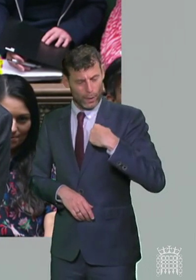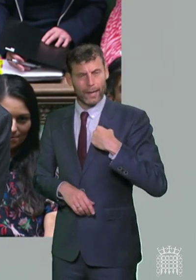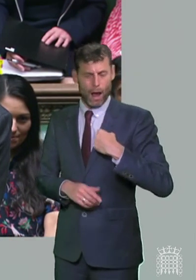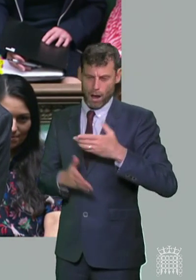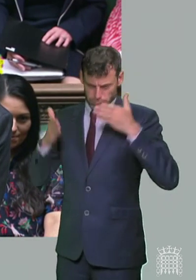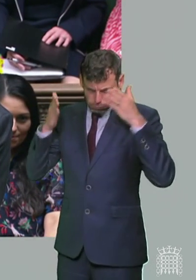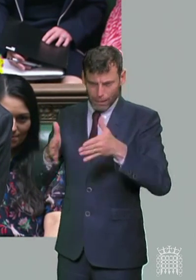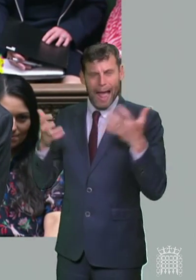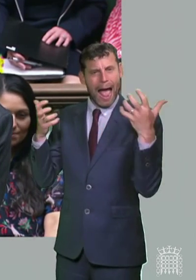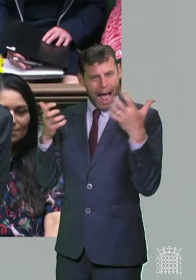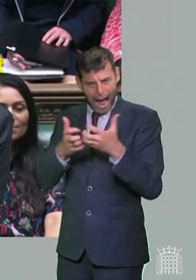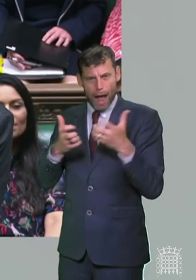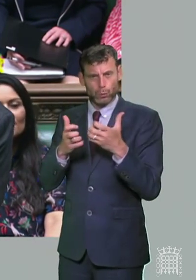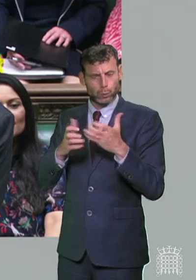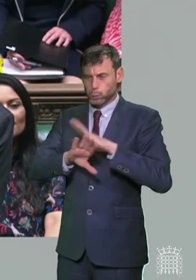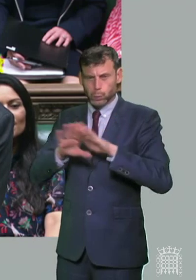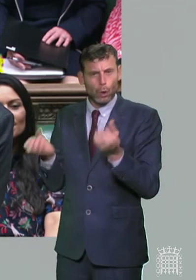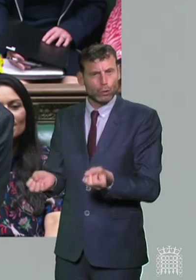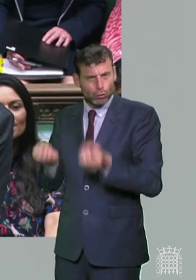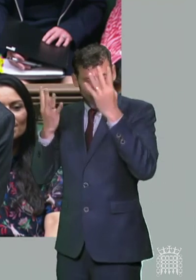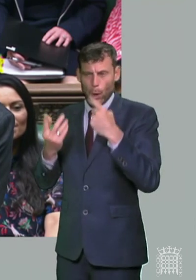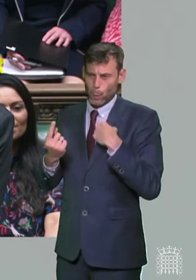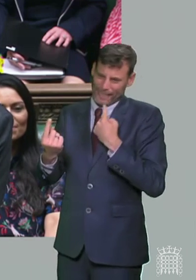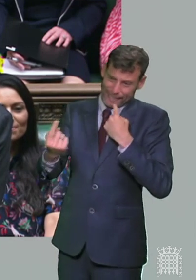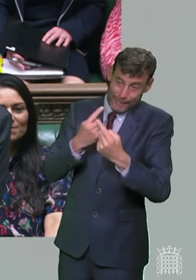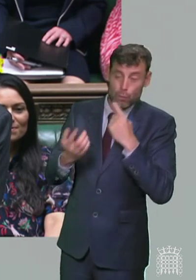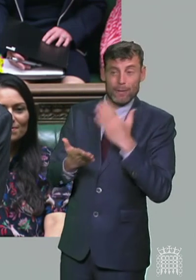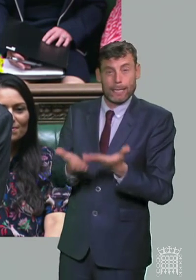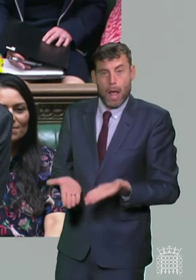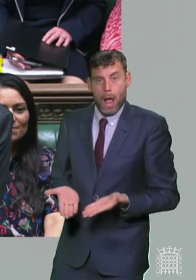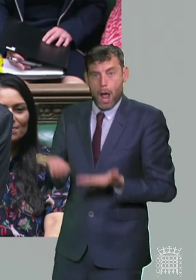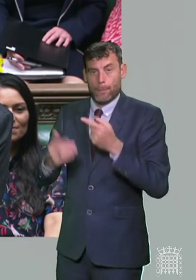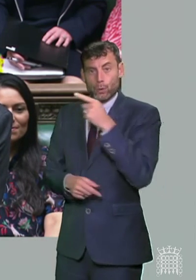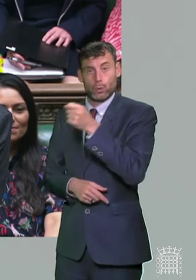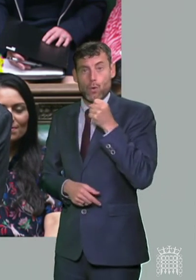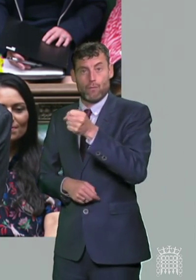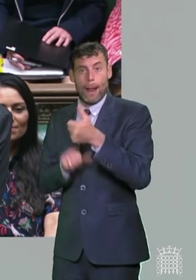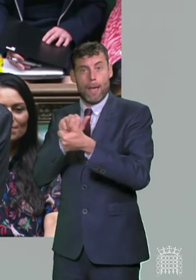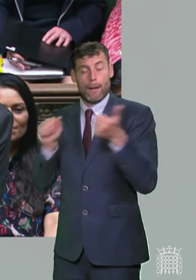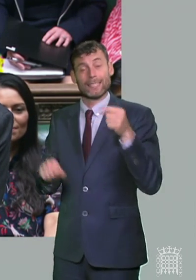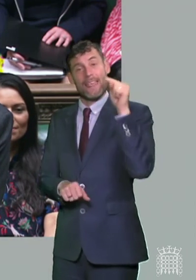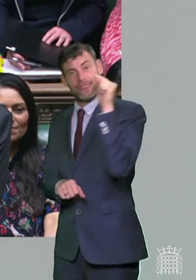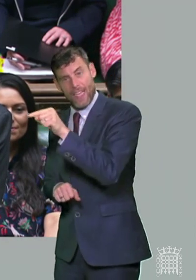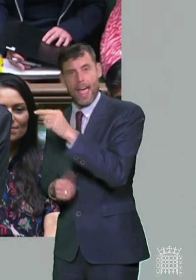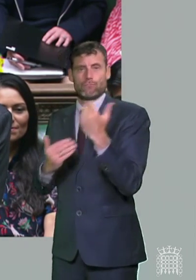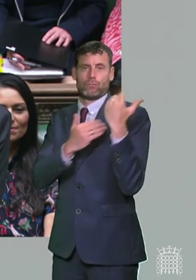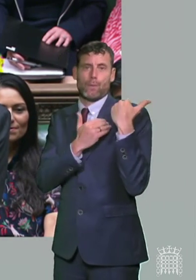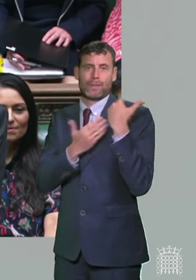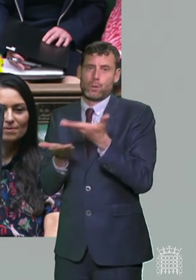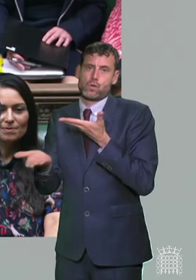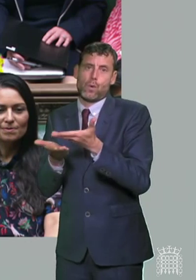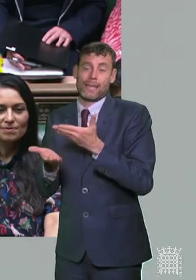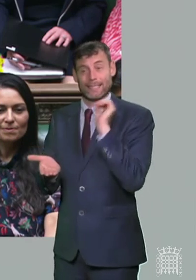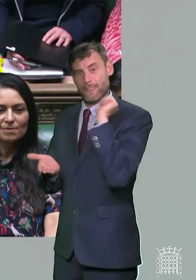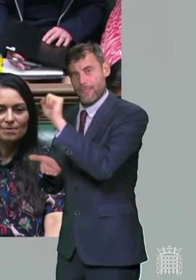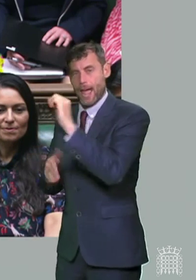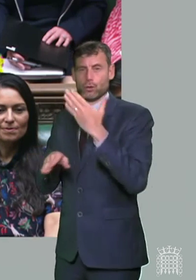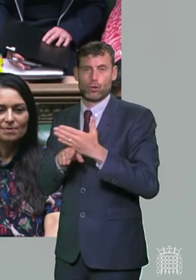As the right honourable and learned Gentleman knows, it is up to the railway companies to negotiate—that is their job.